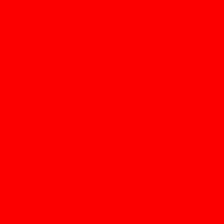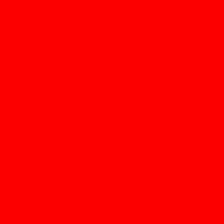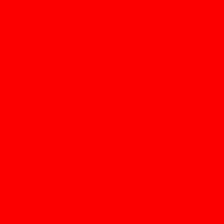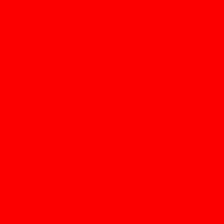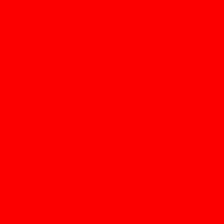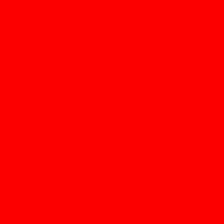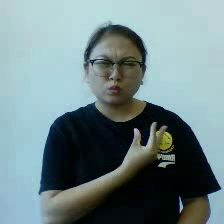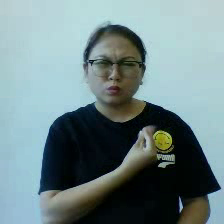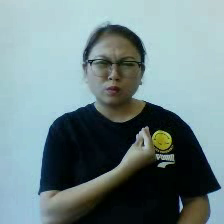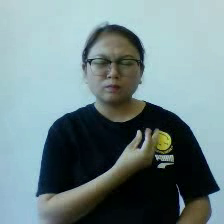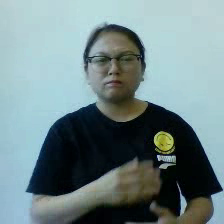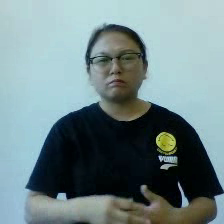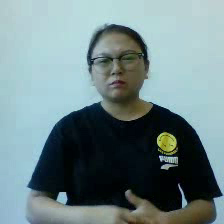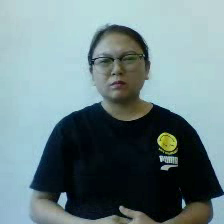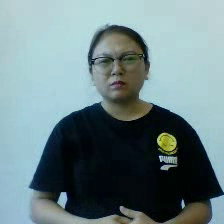Xúc động